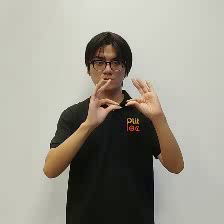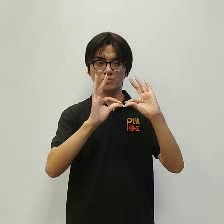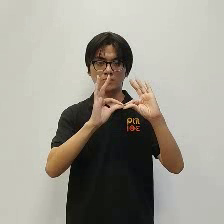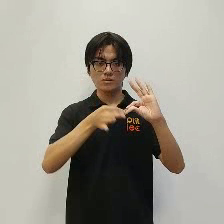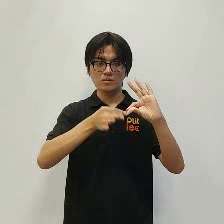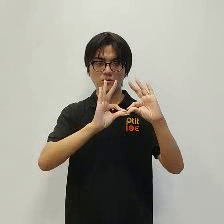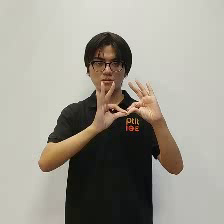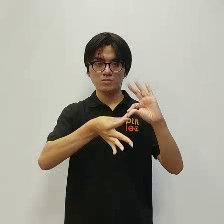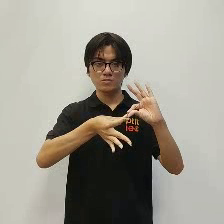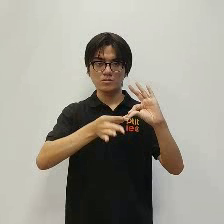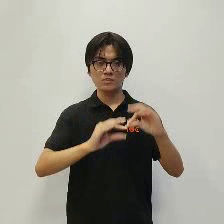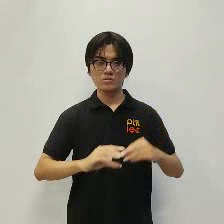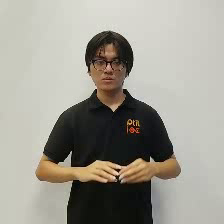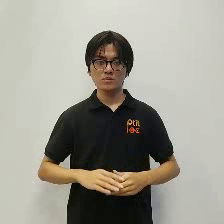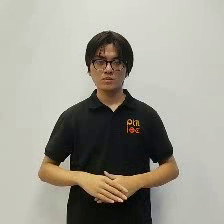Rau